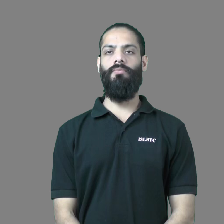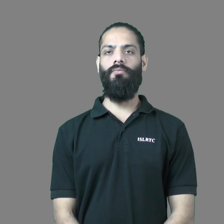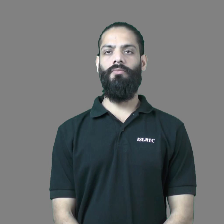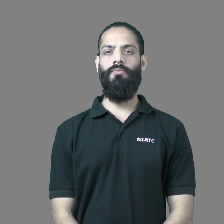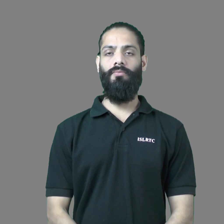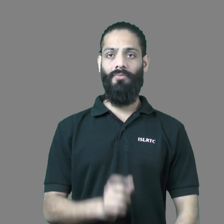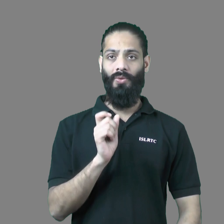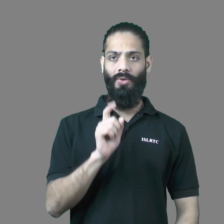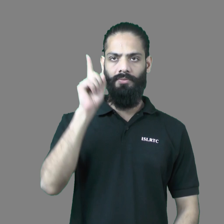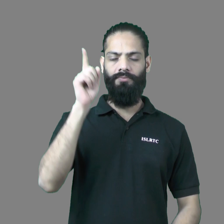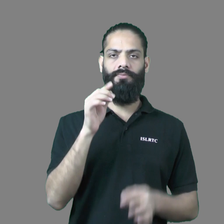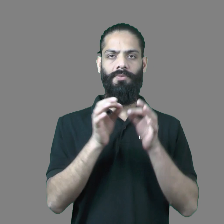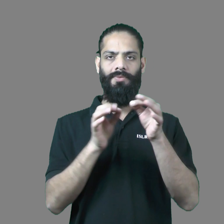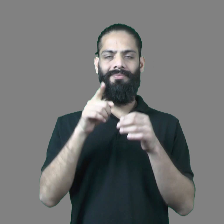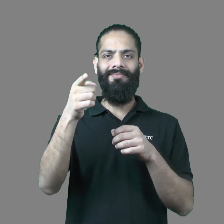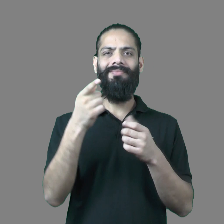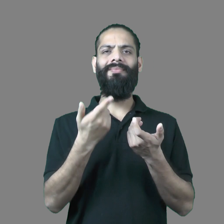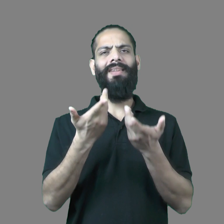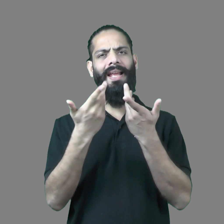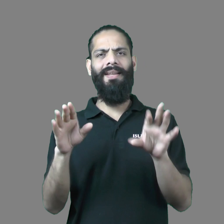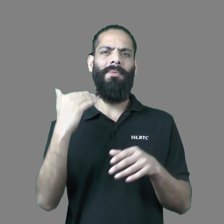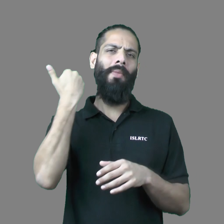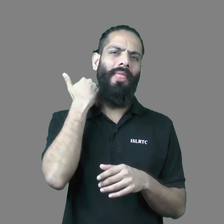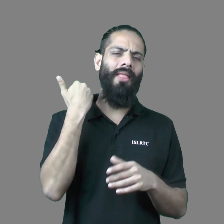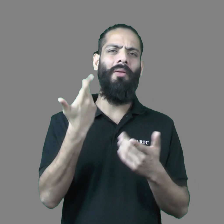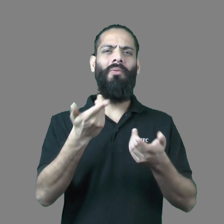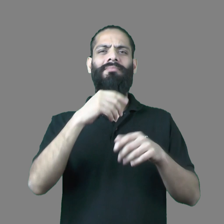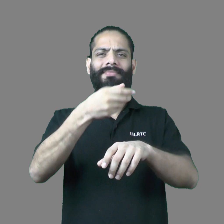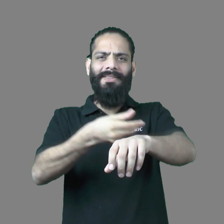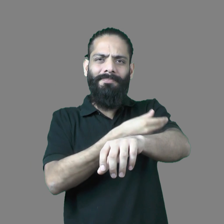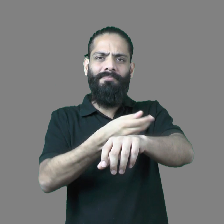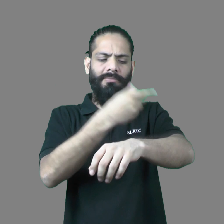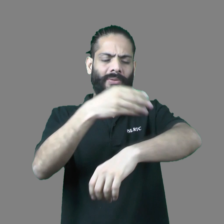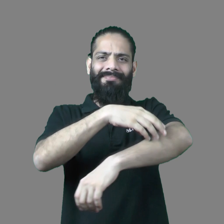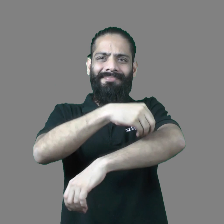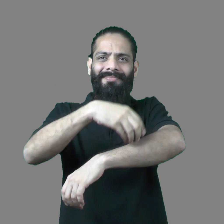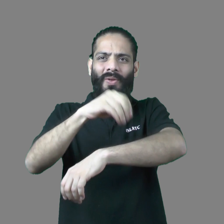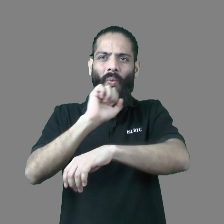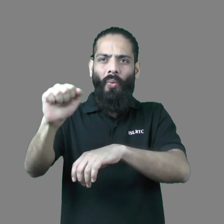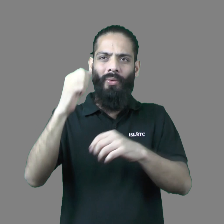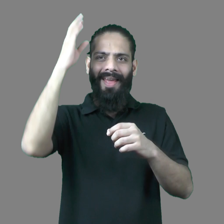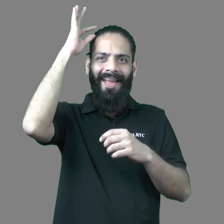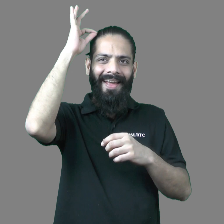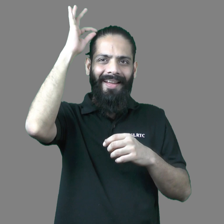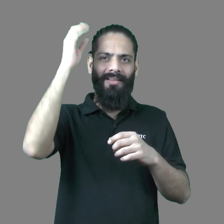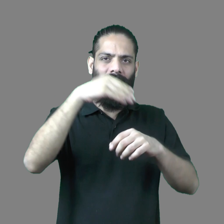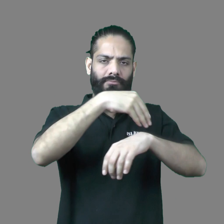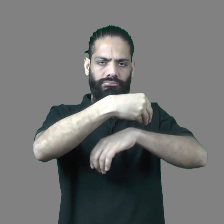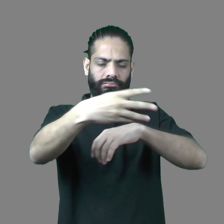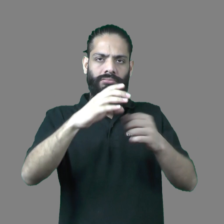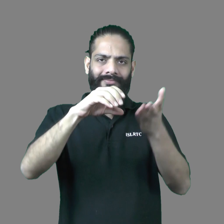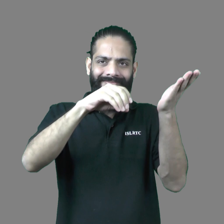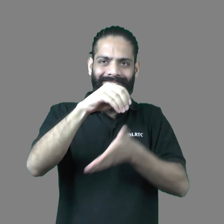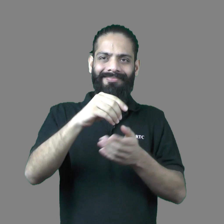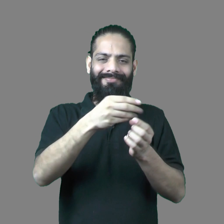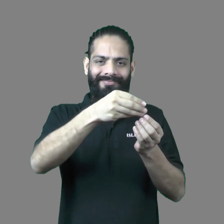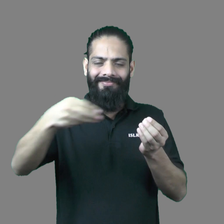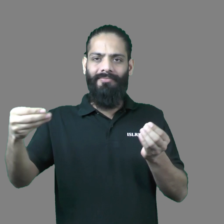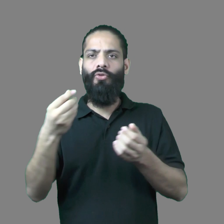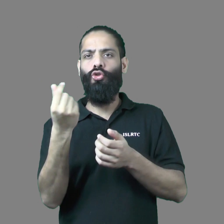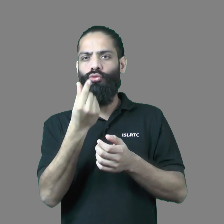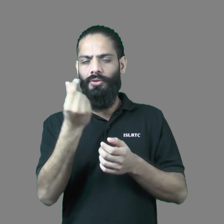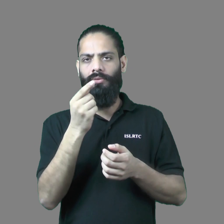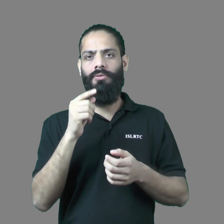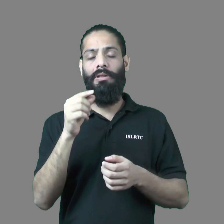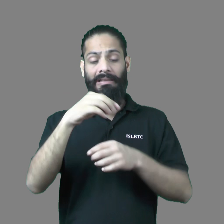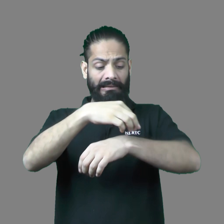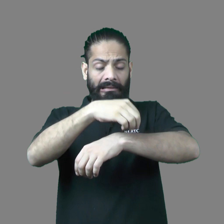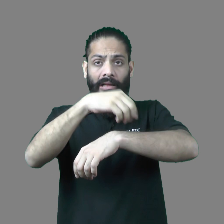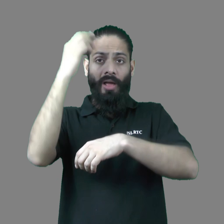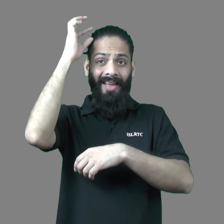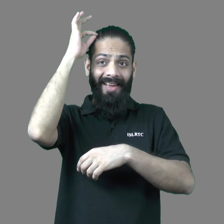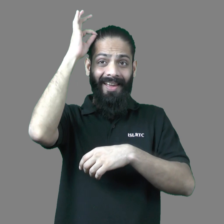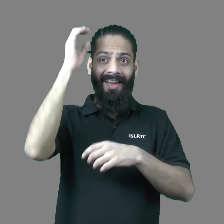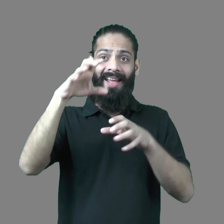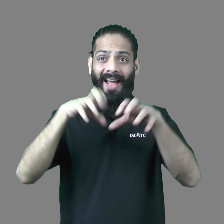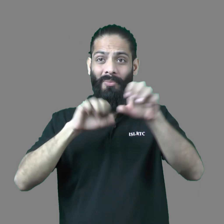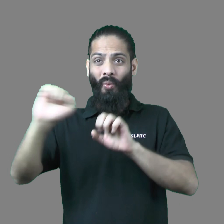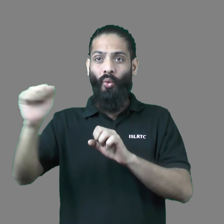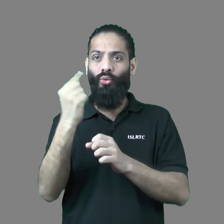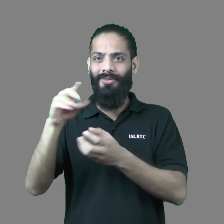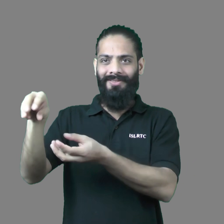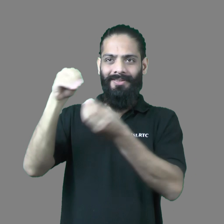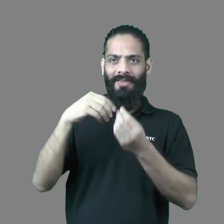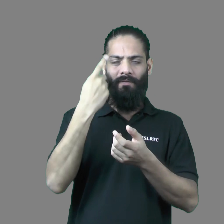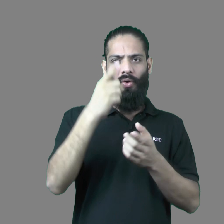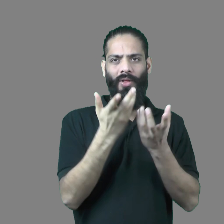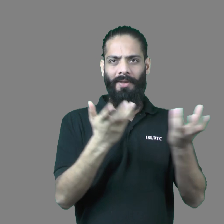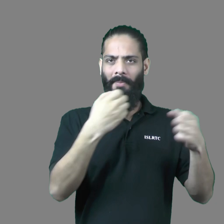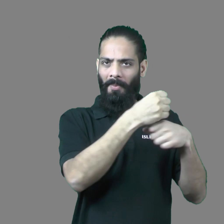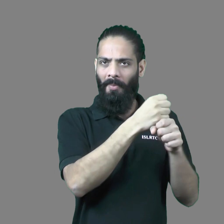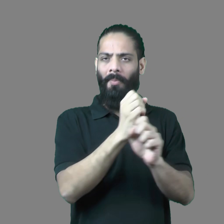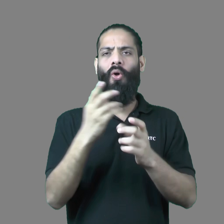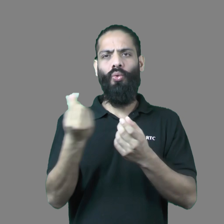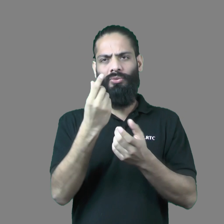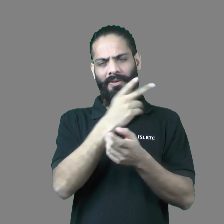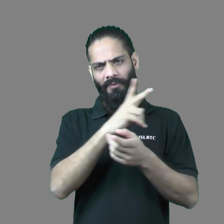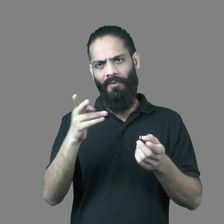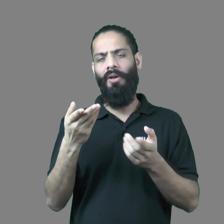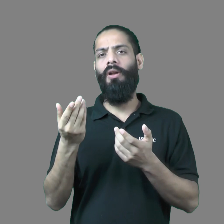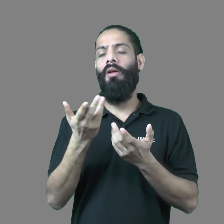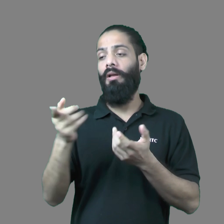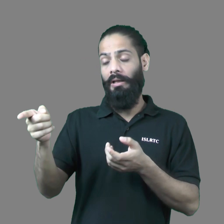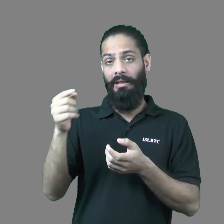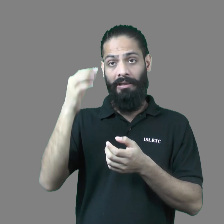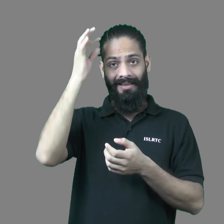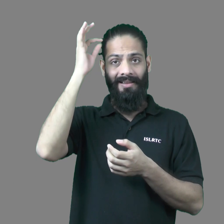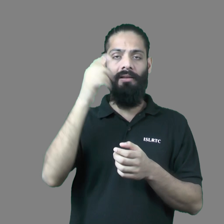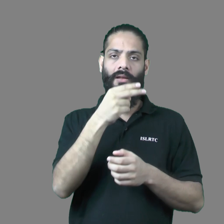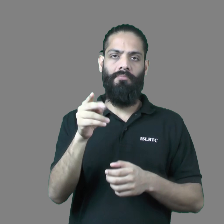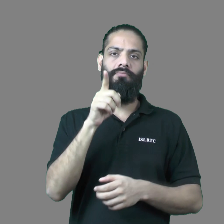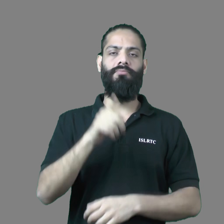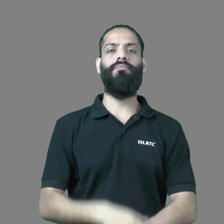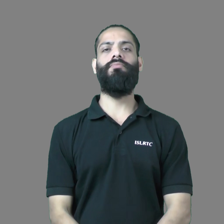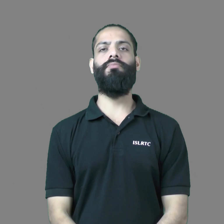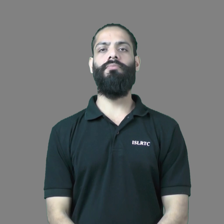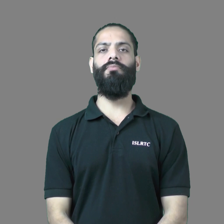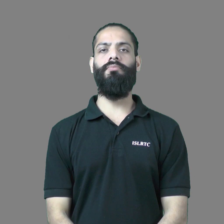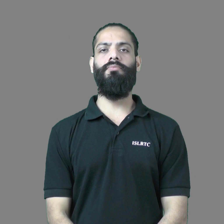Animal Fibres